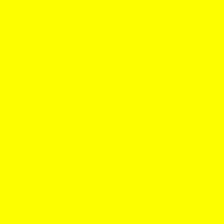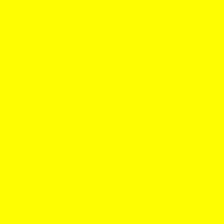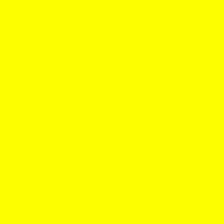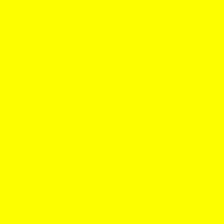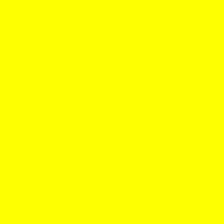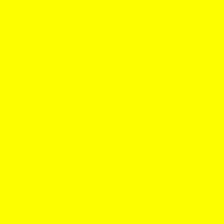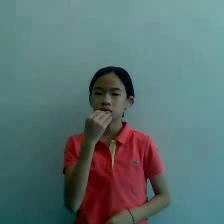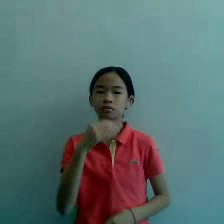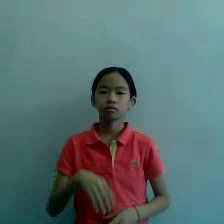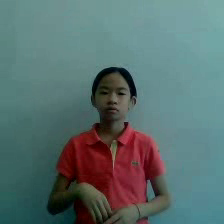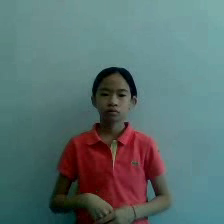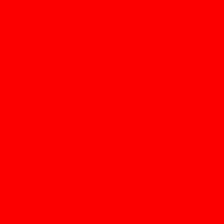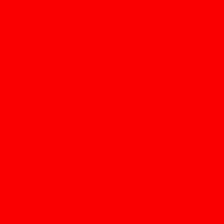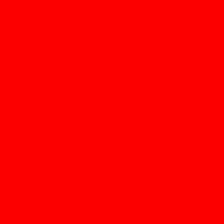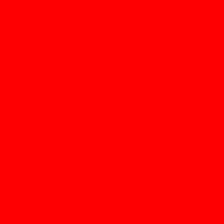Ăn